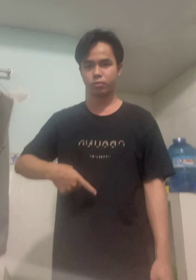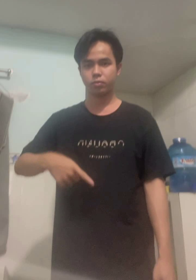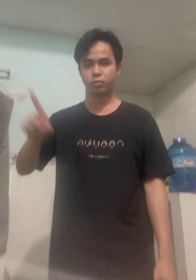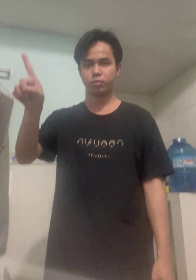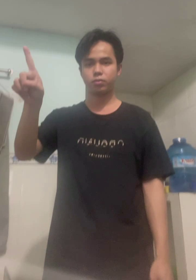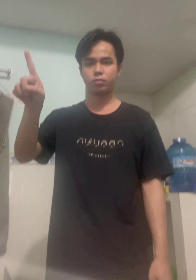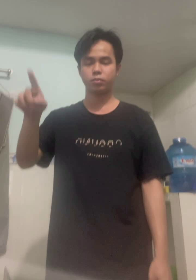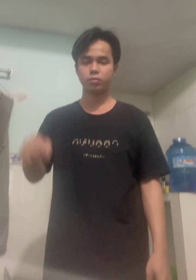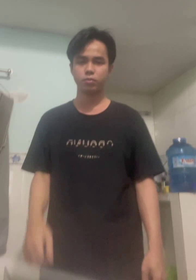di